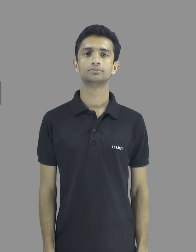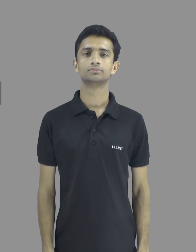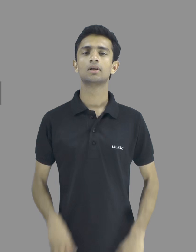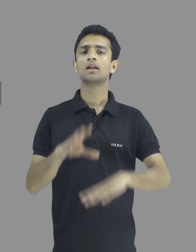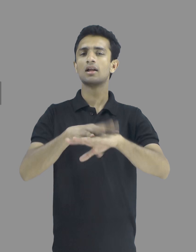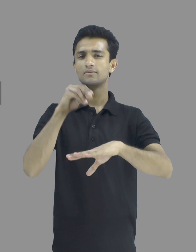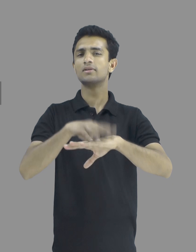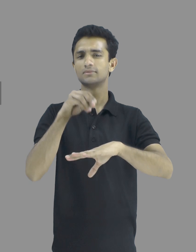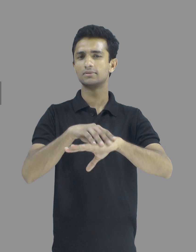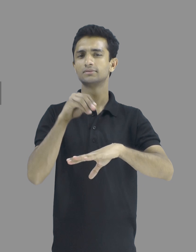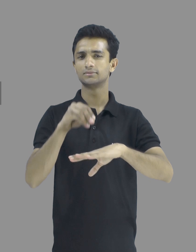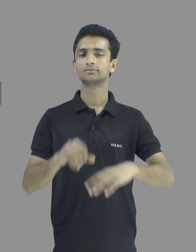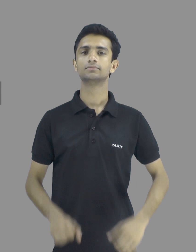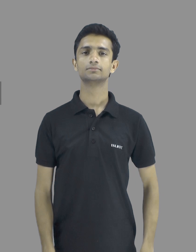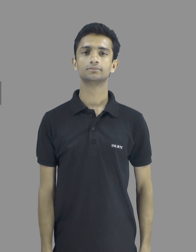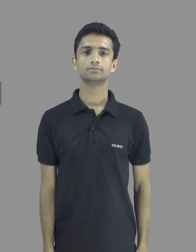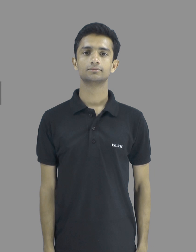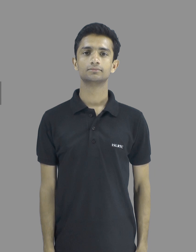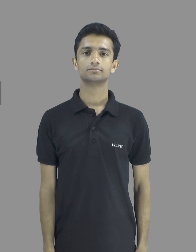Temporary